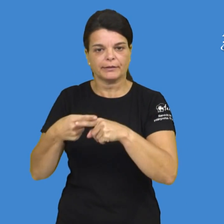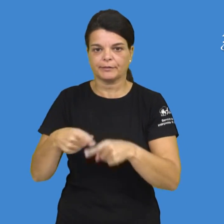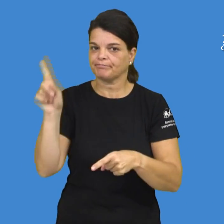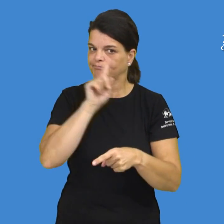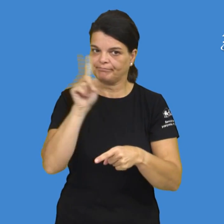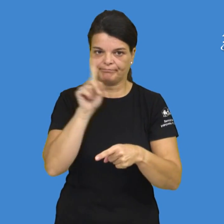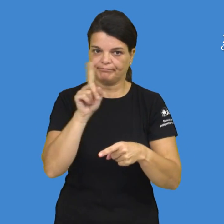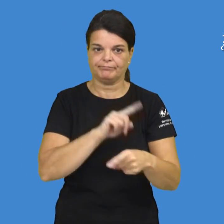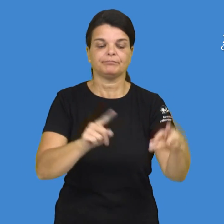no